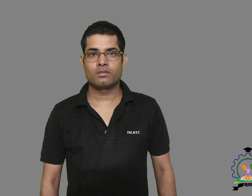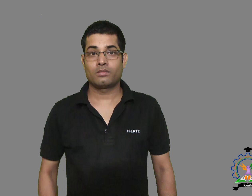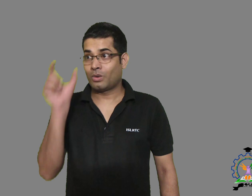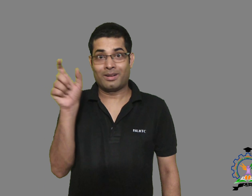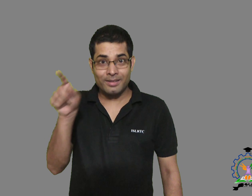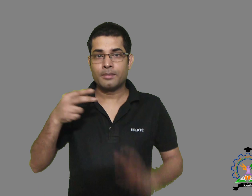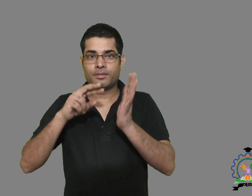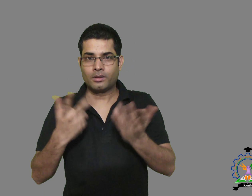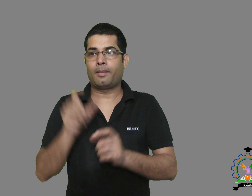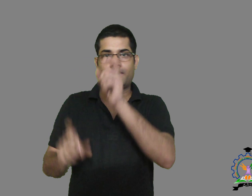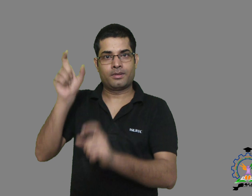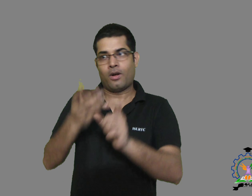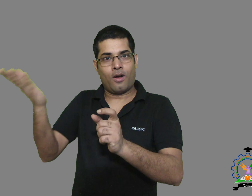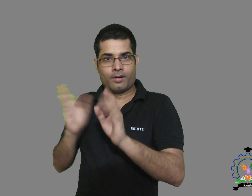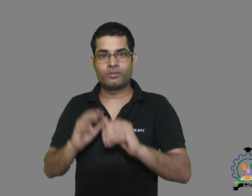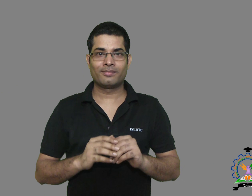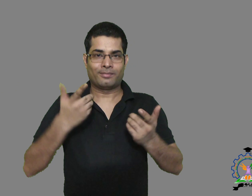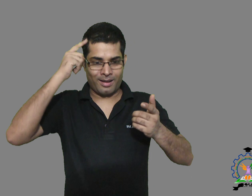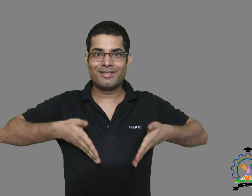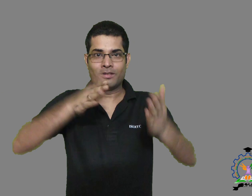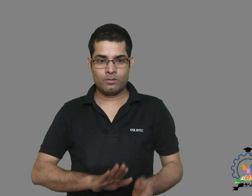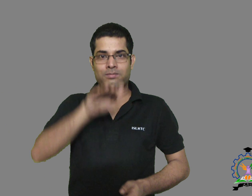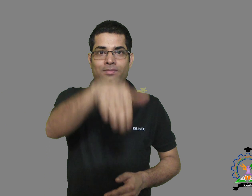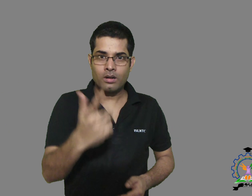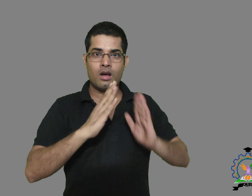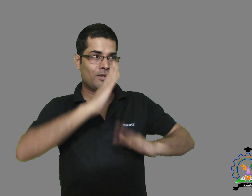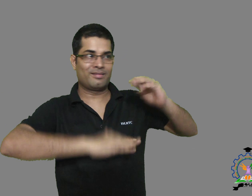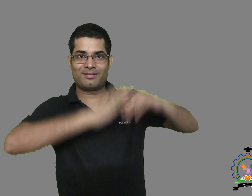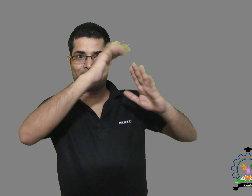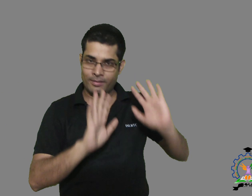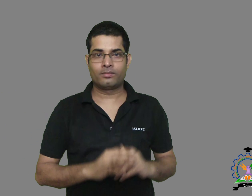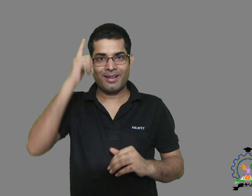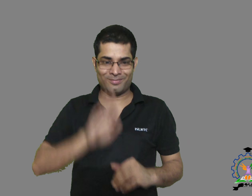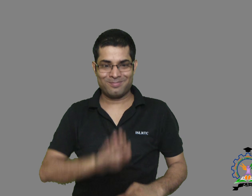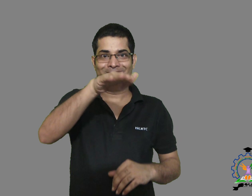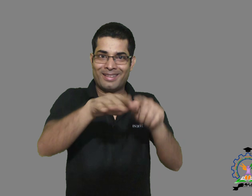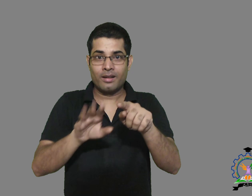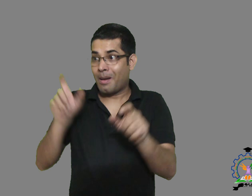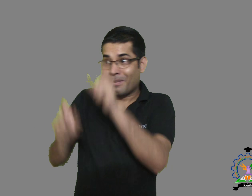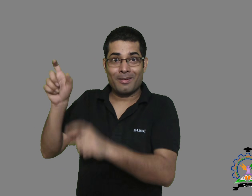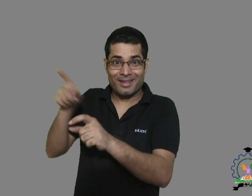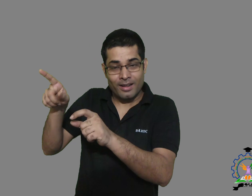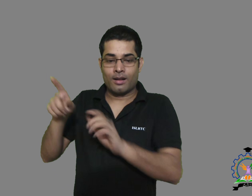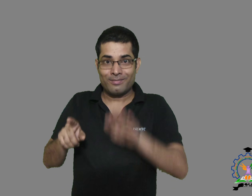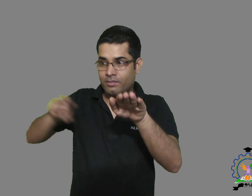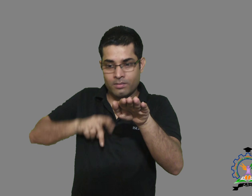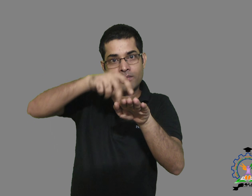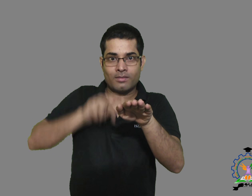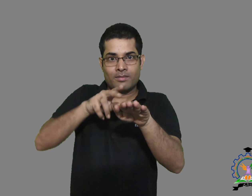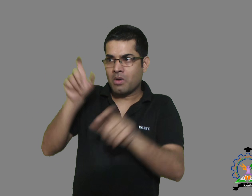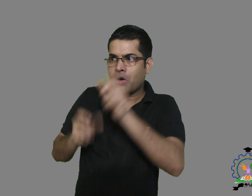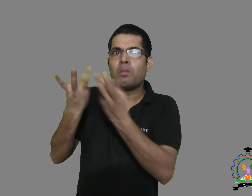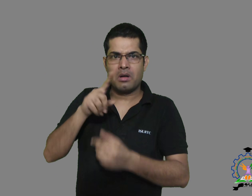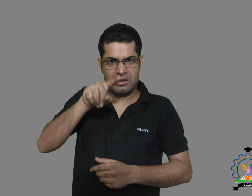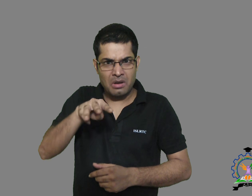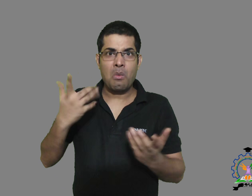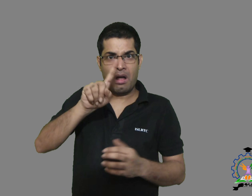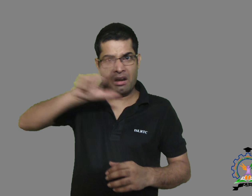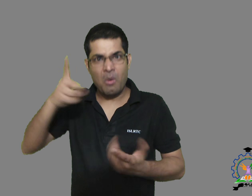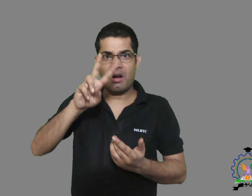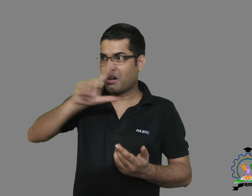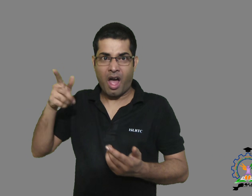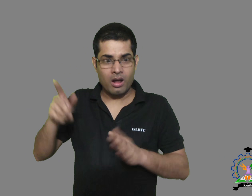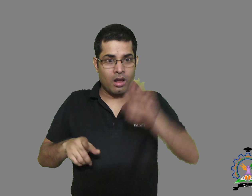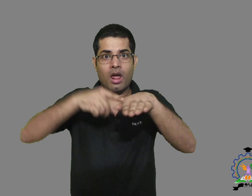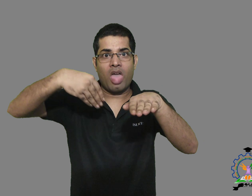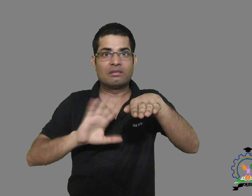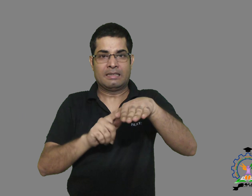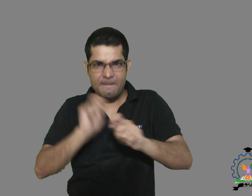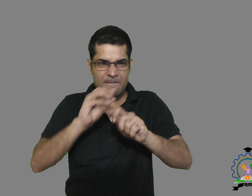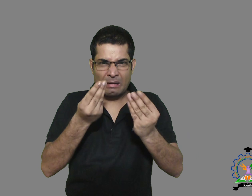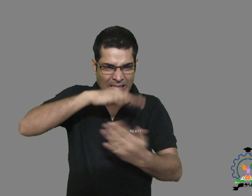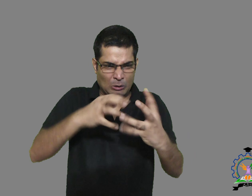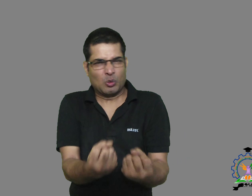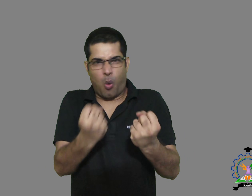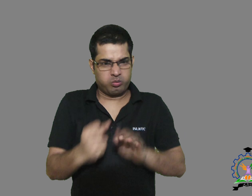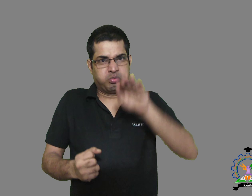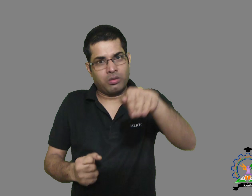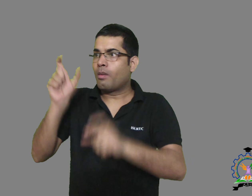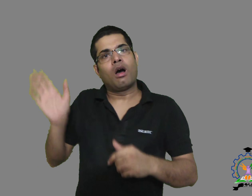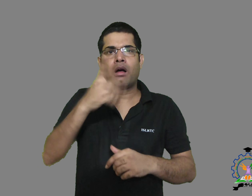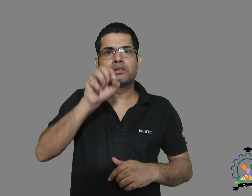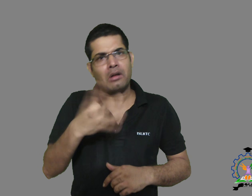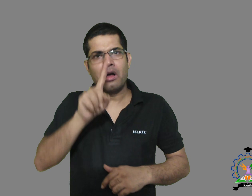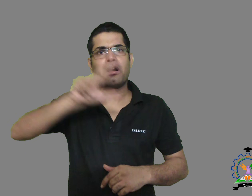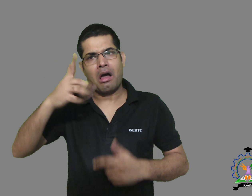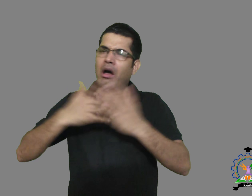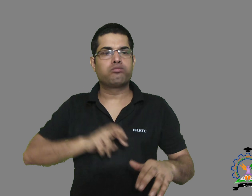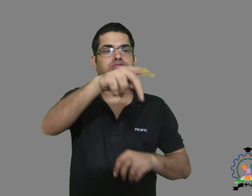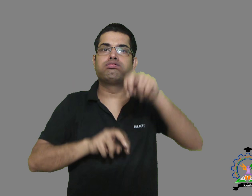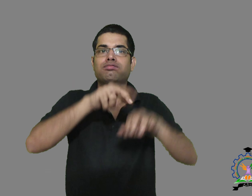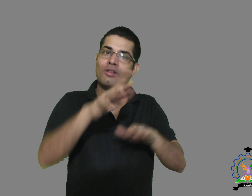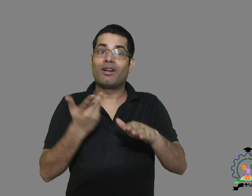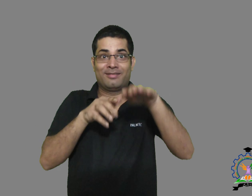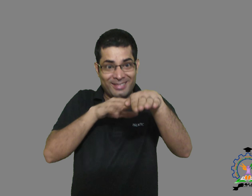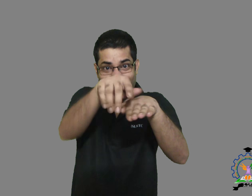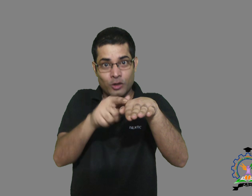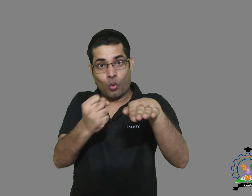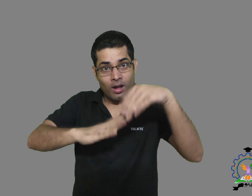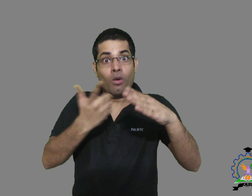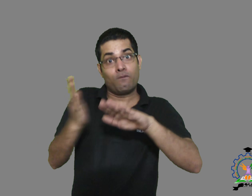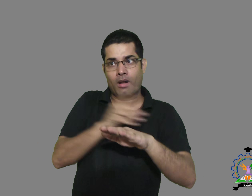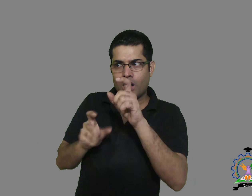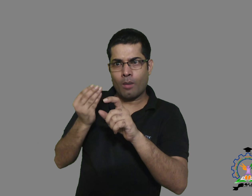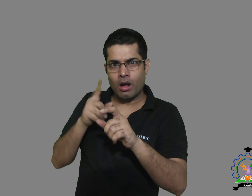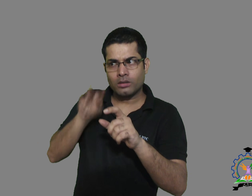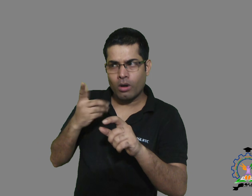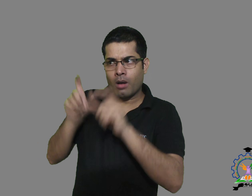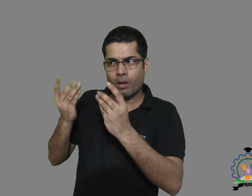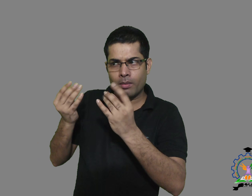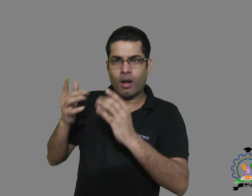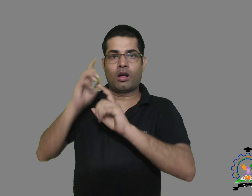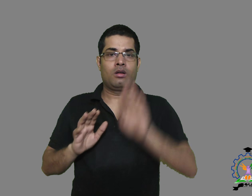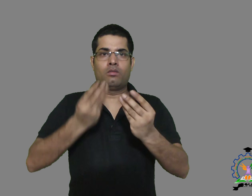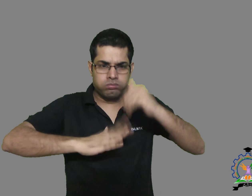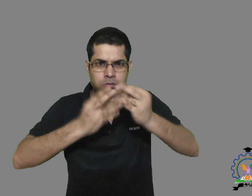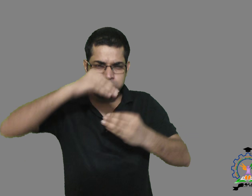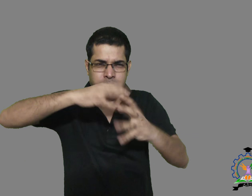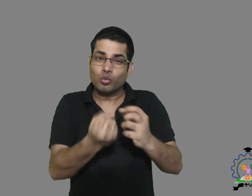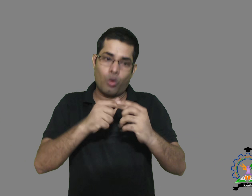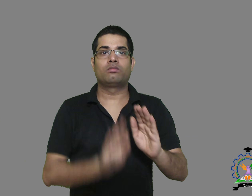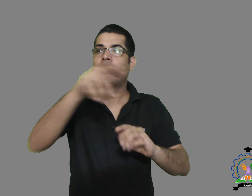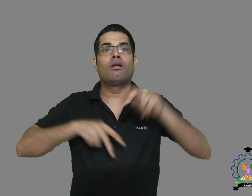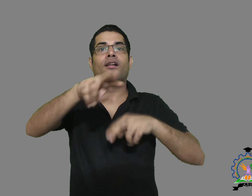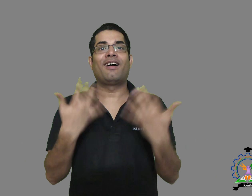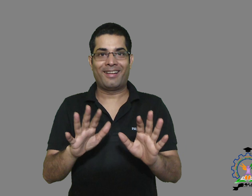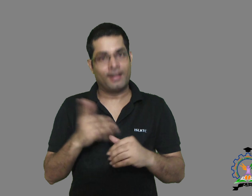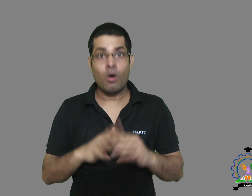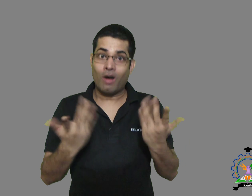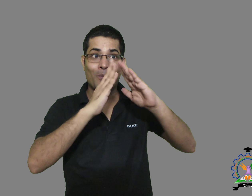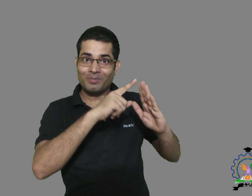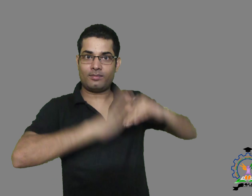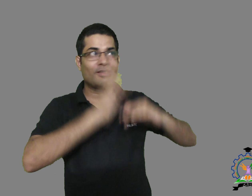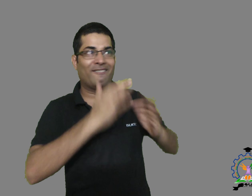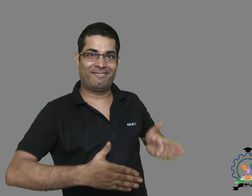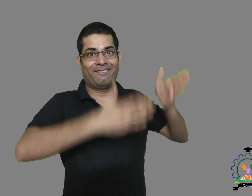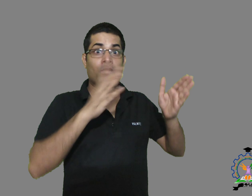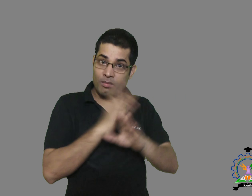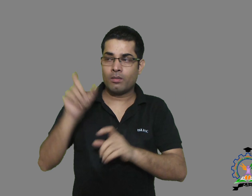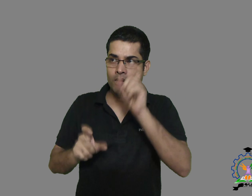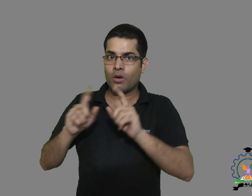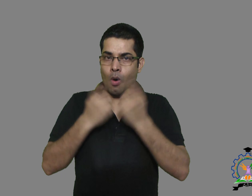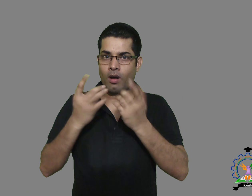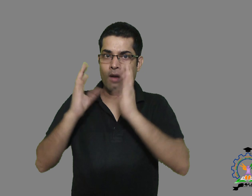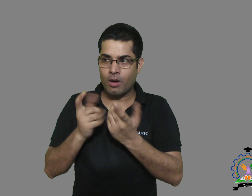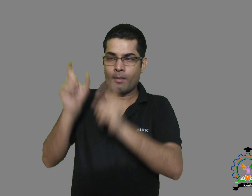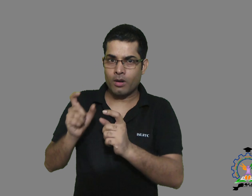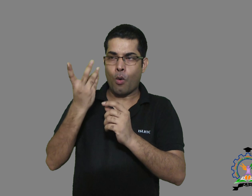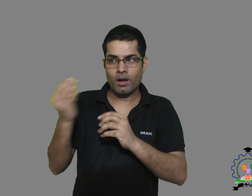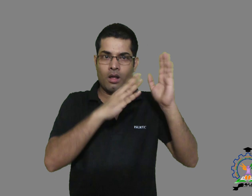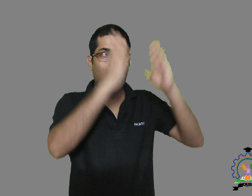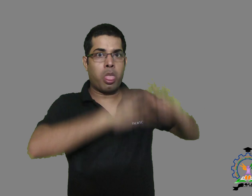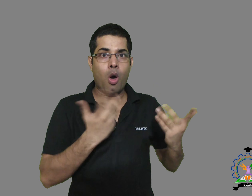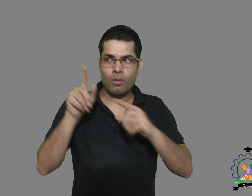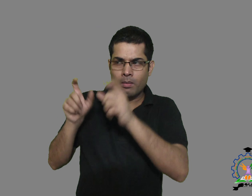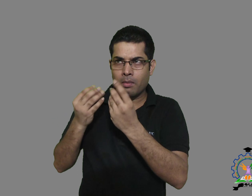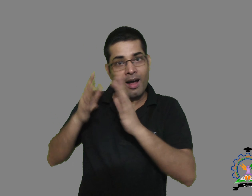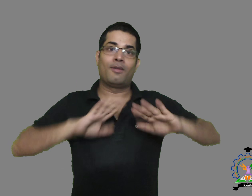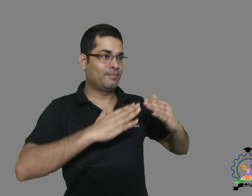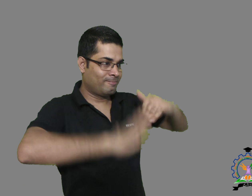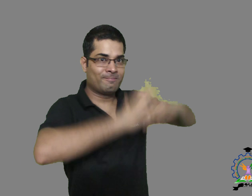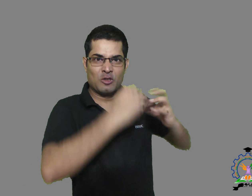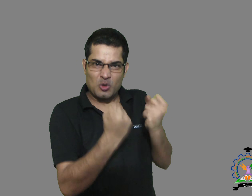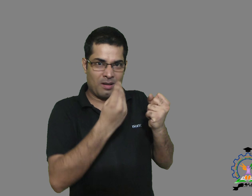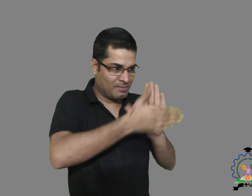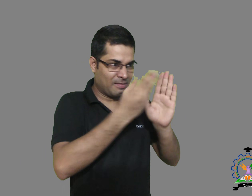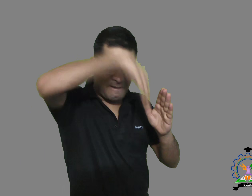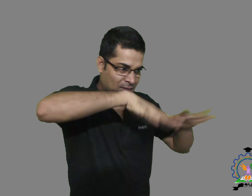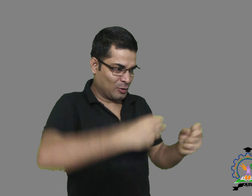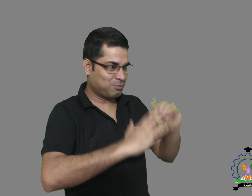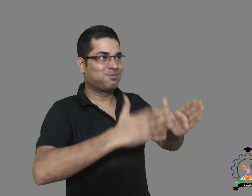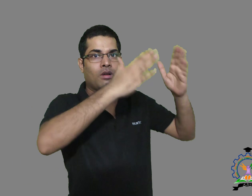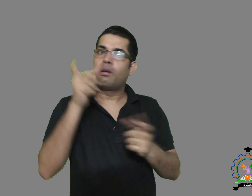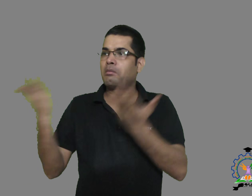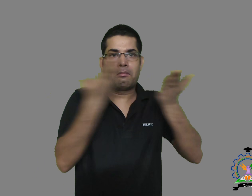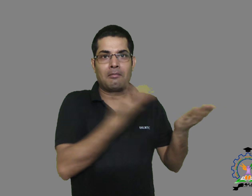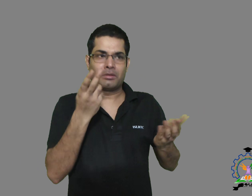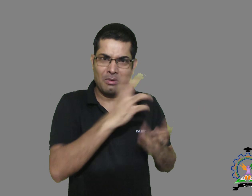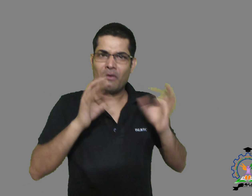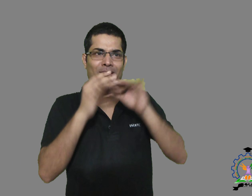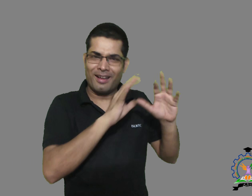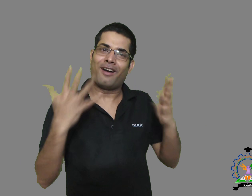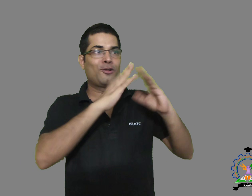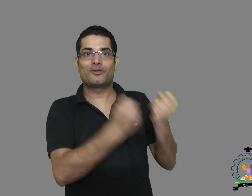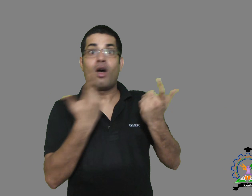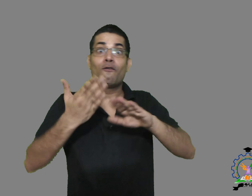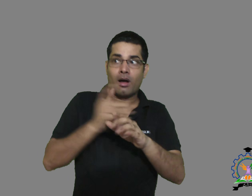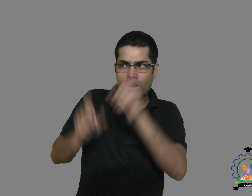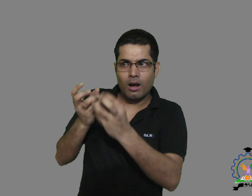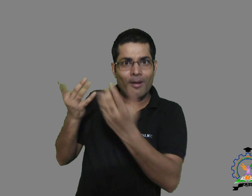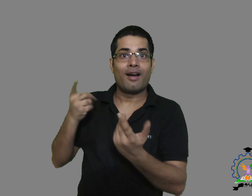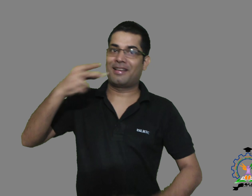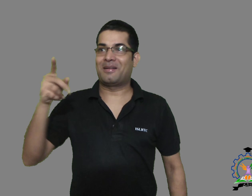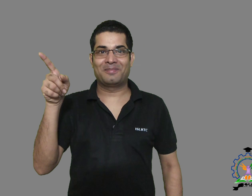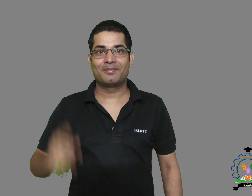Live Load